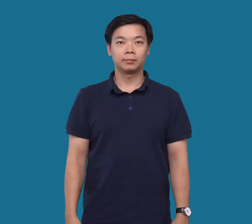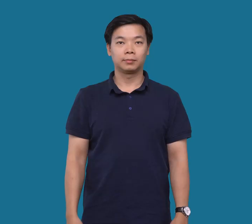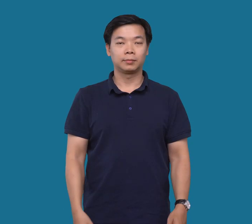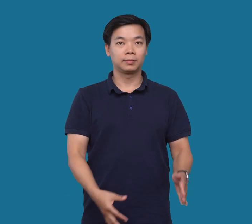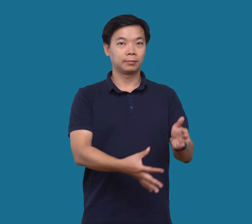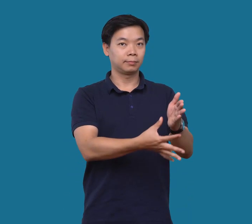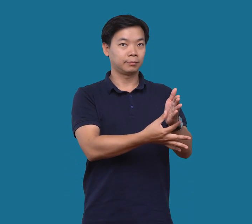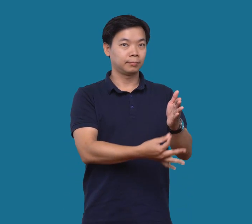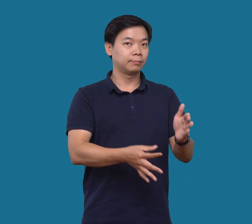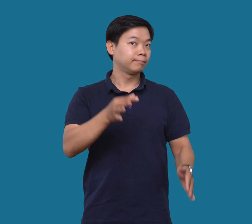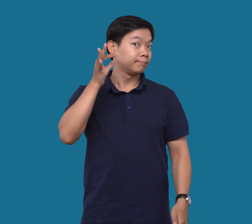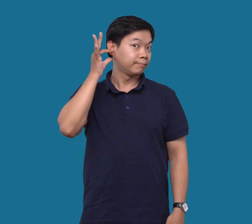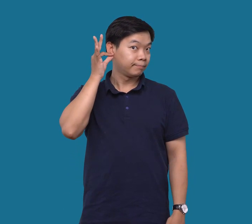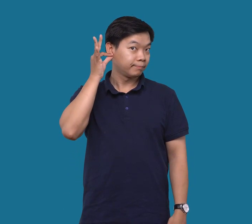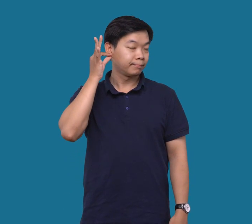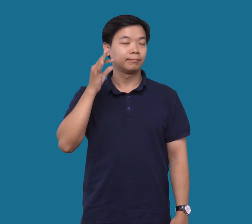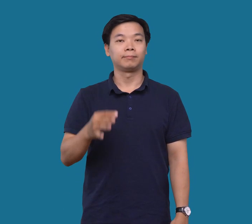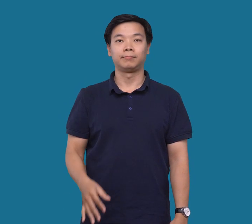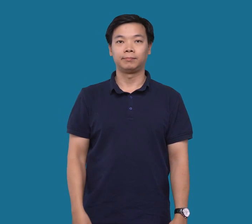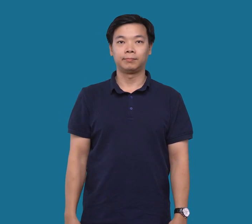cháu gái